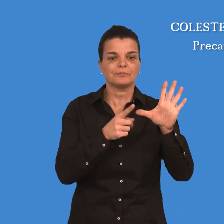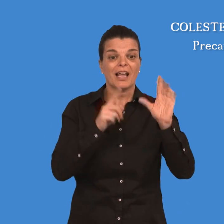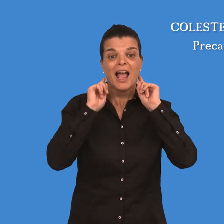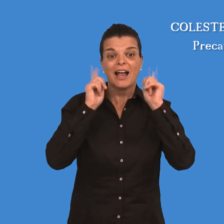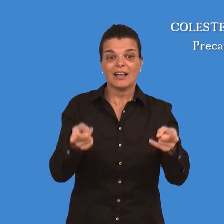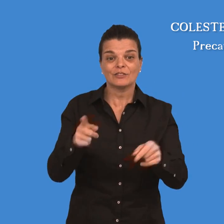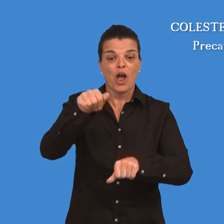caso